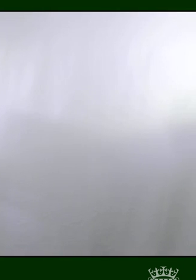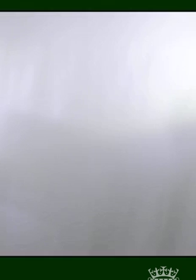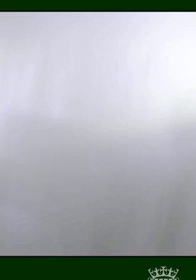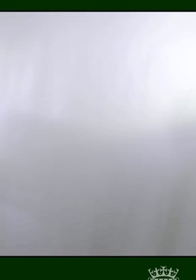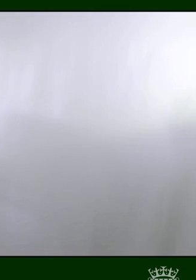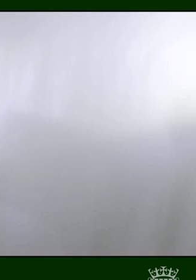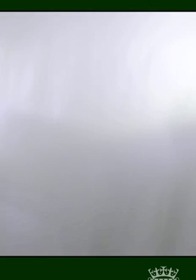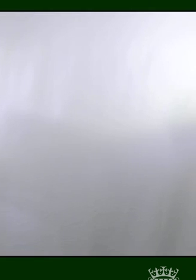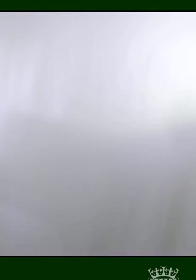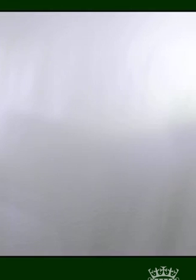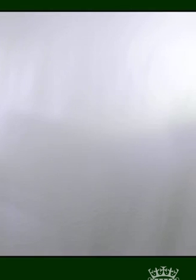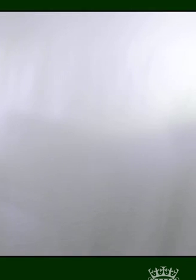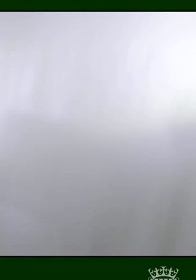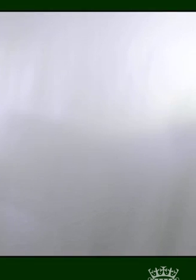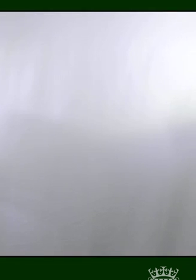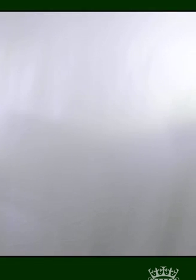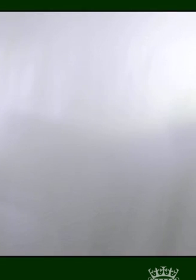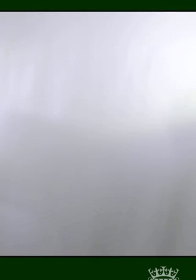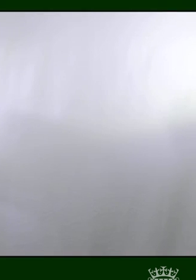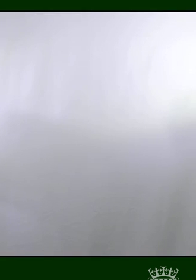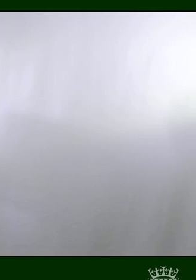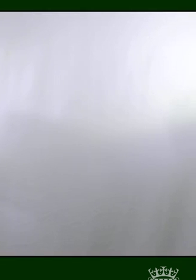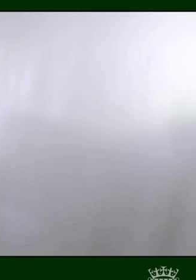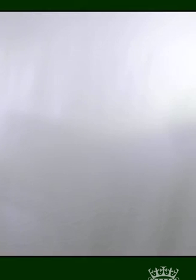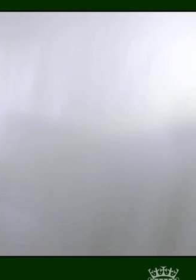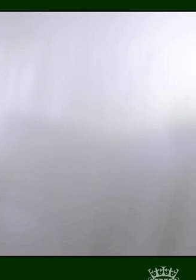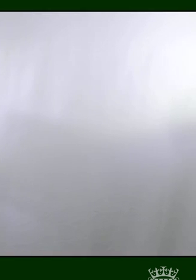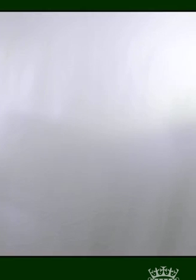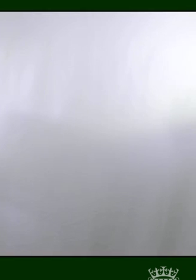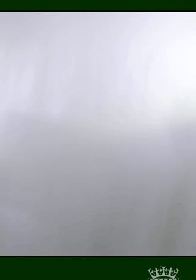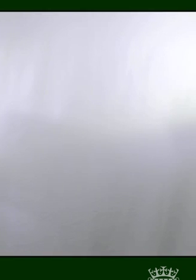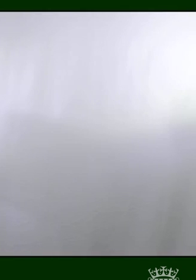I thank the Minister of State for advance sight of his statement.